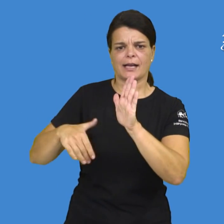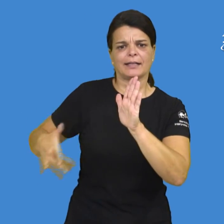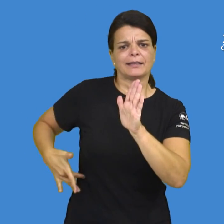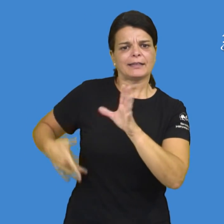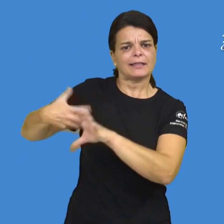hígado